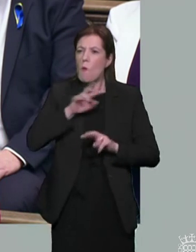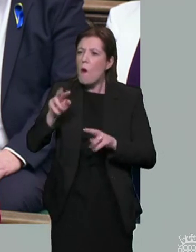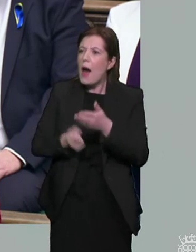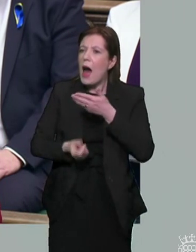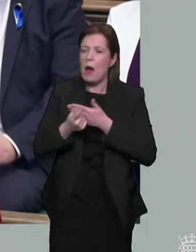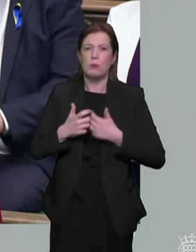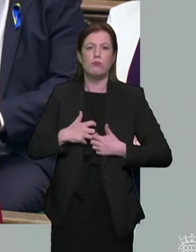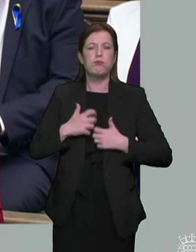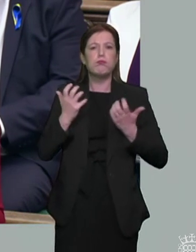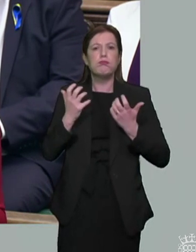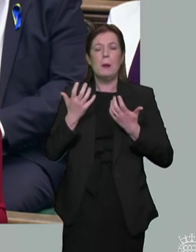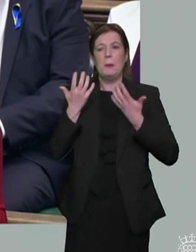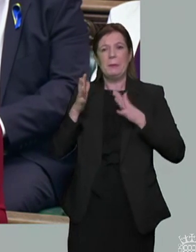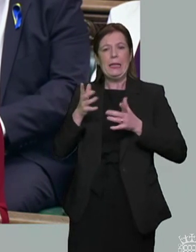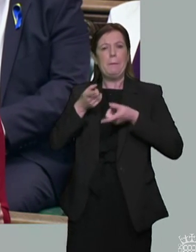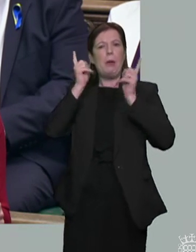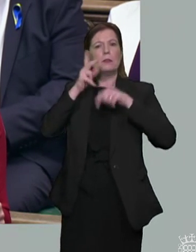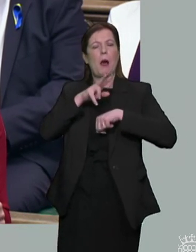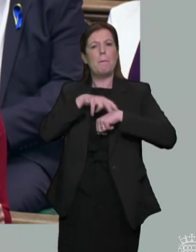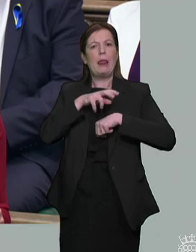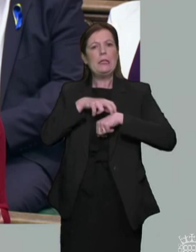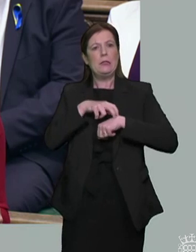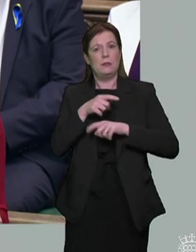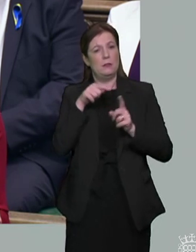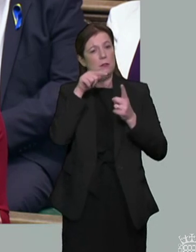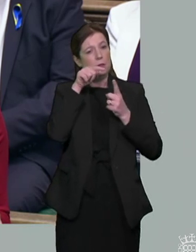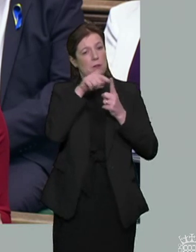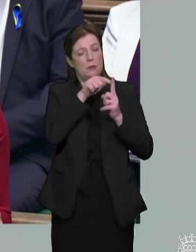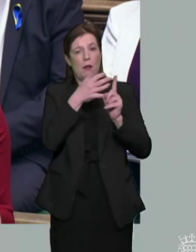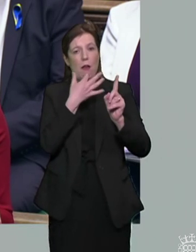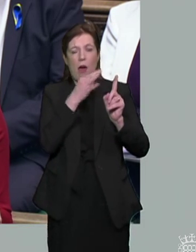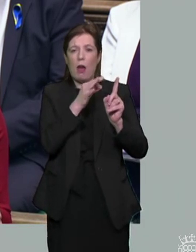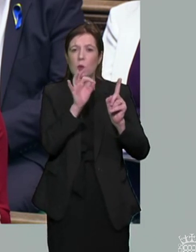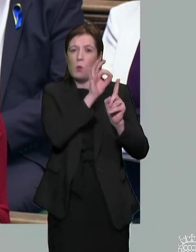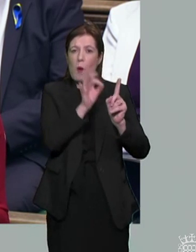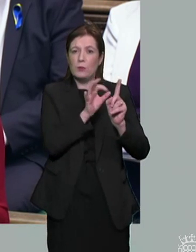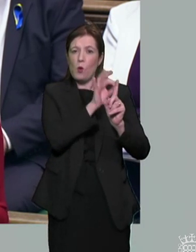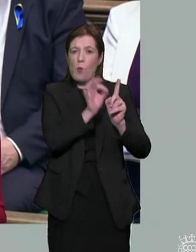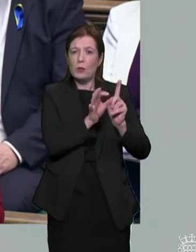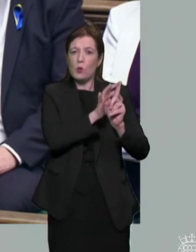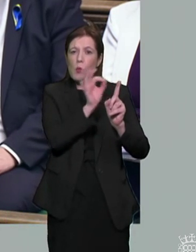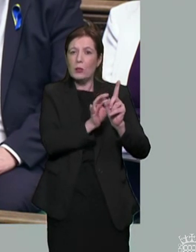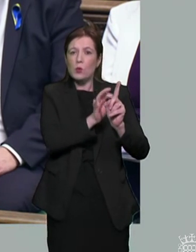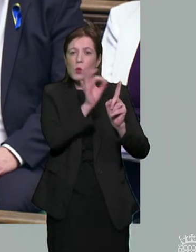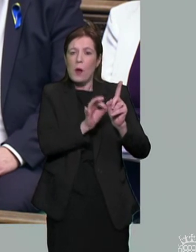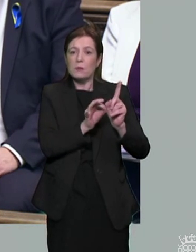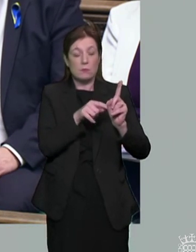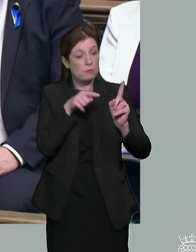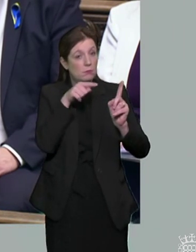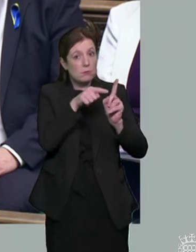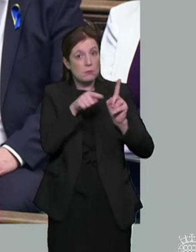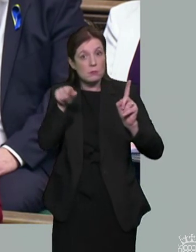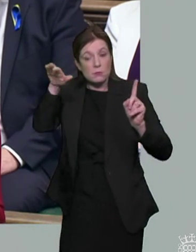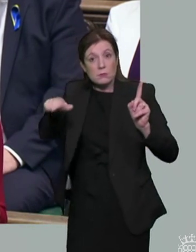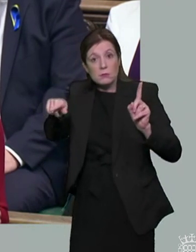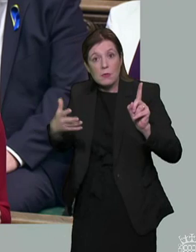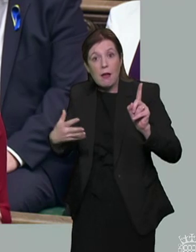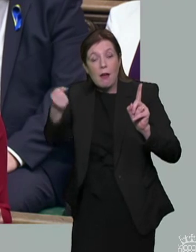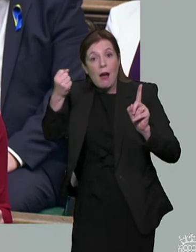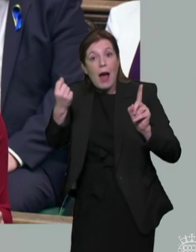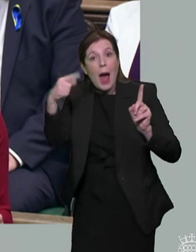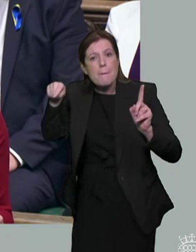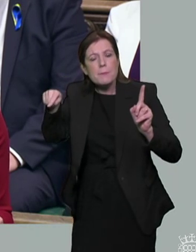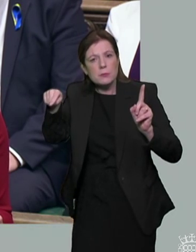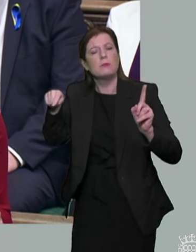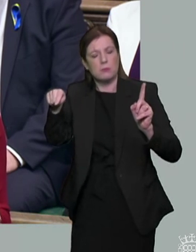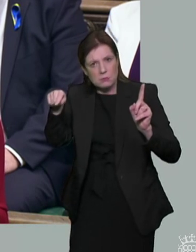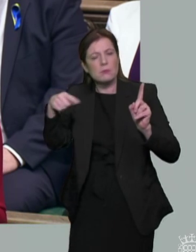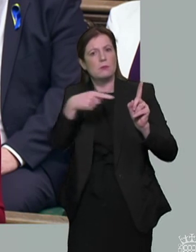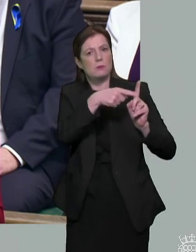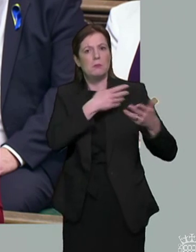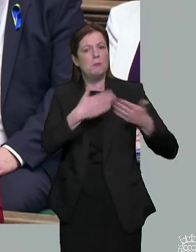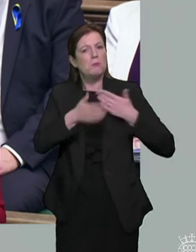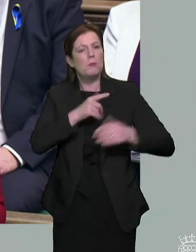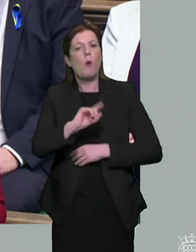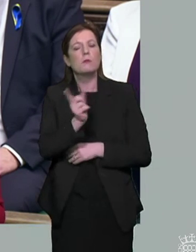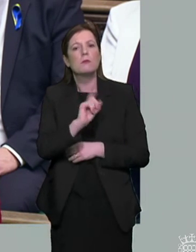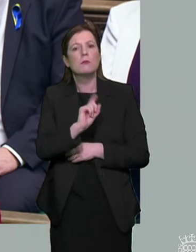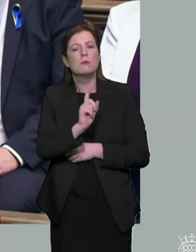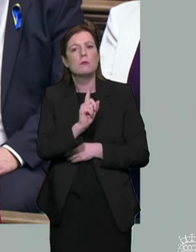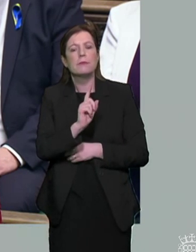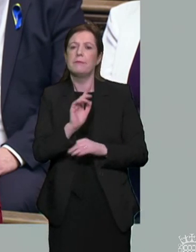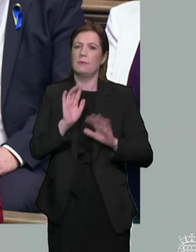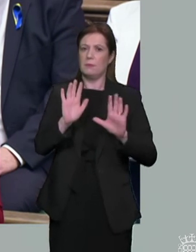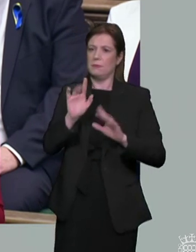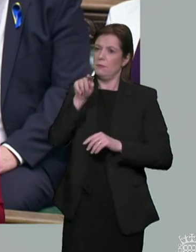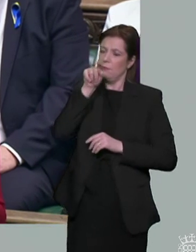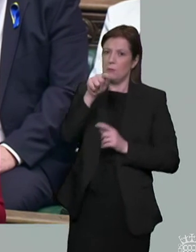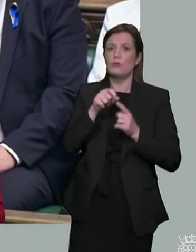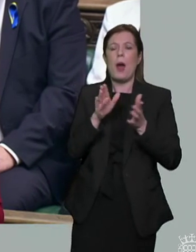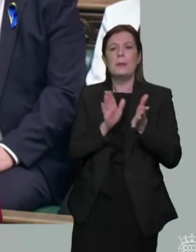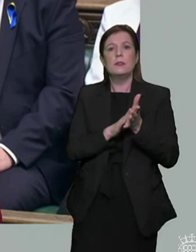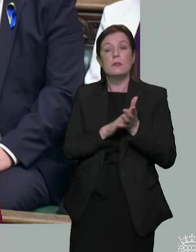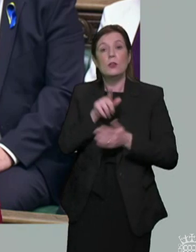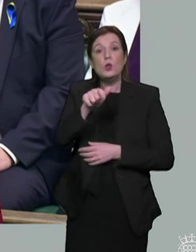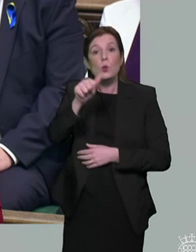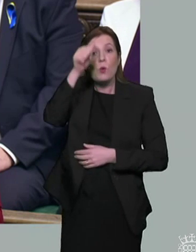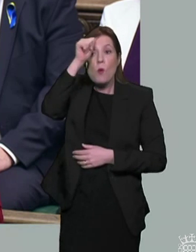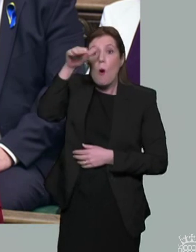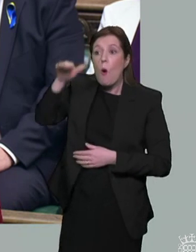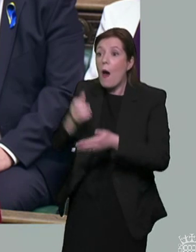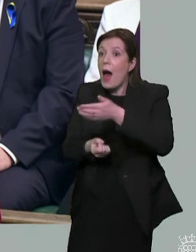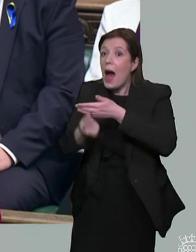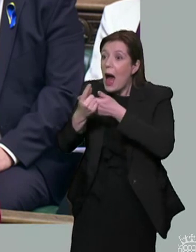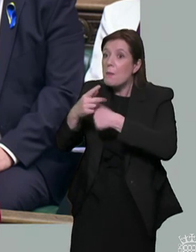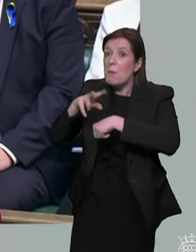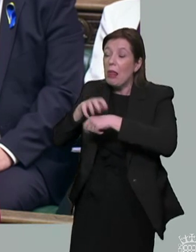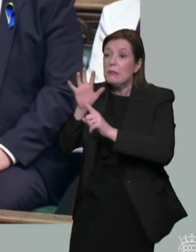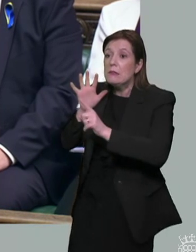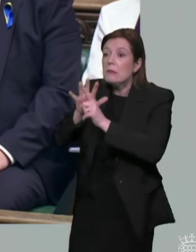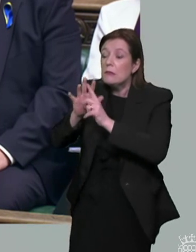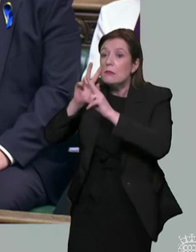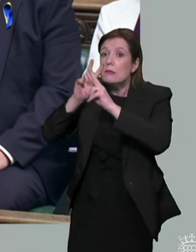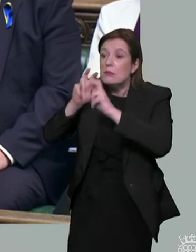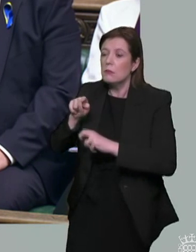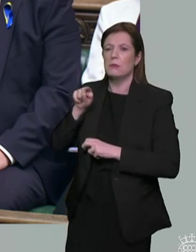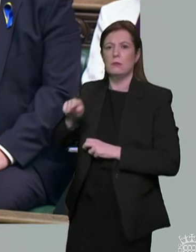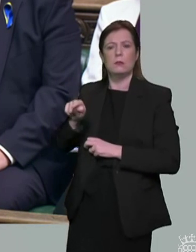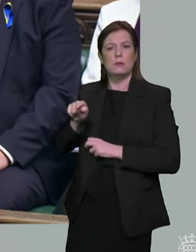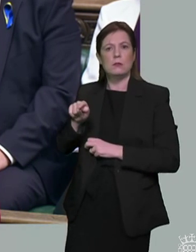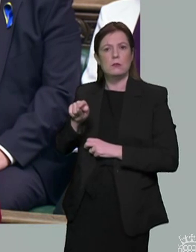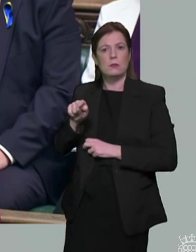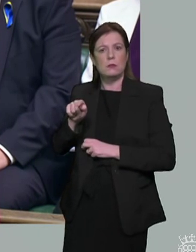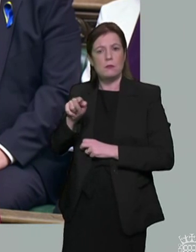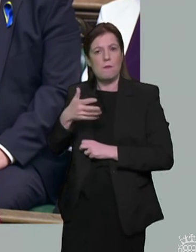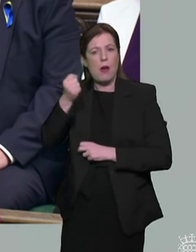On Monday, the Minister for Crime and Policing failed to answer four separate questions in this Chamber about when he first knew about Child Q and what urgent action he took in response, so I ask the Prime Minister: when did he first hear about the strip-search of Child Q in her school?